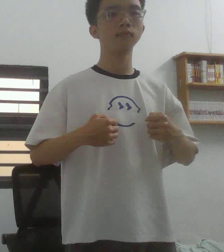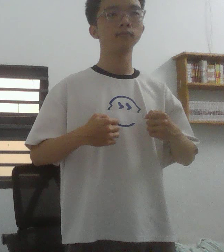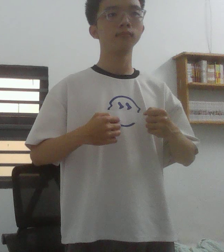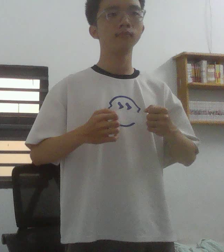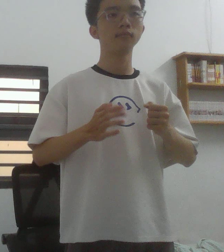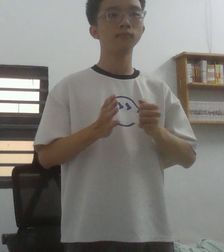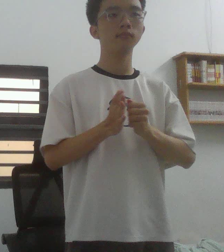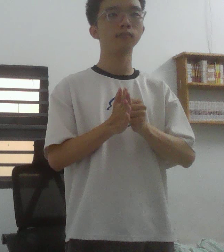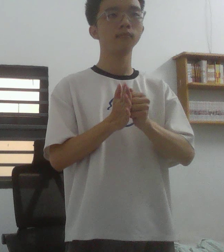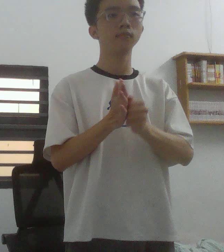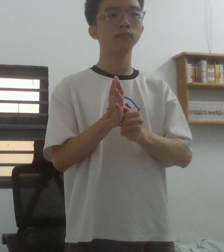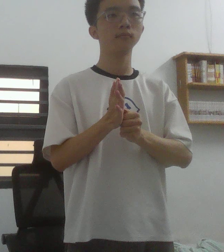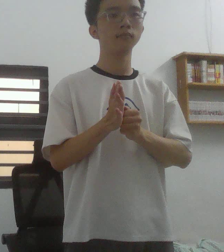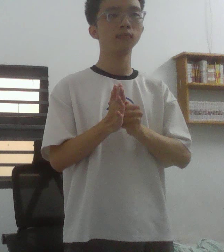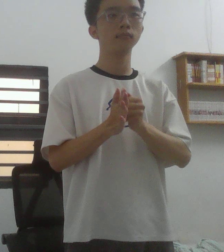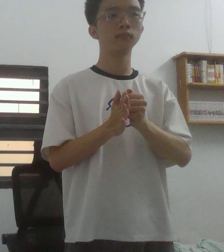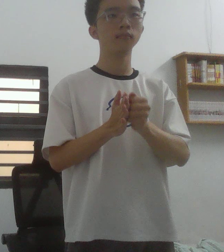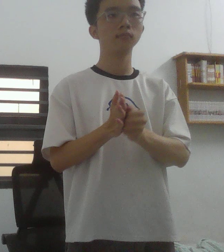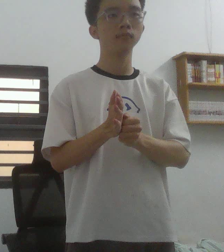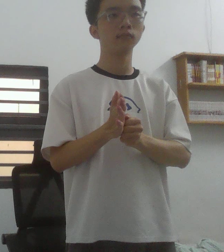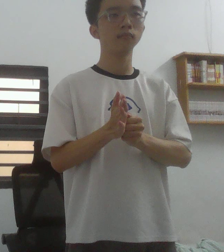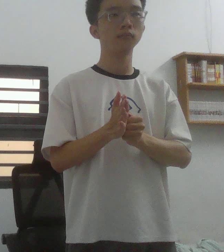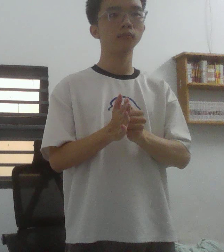thang